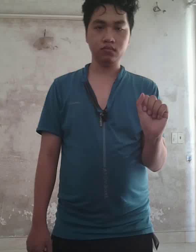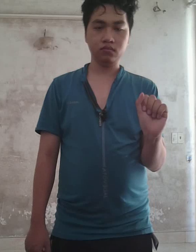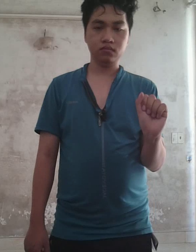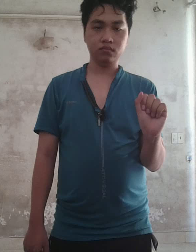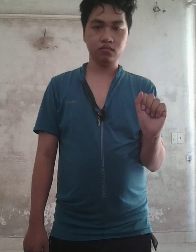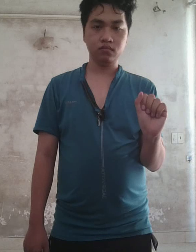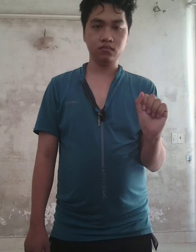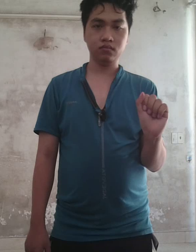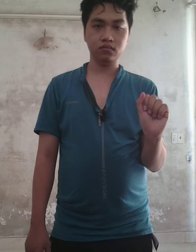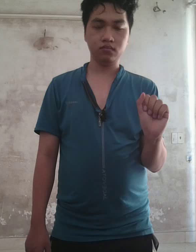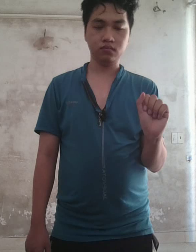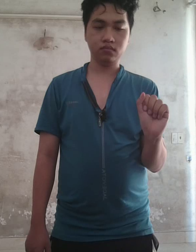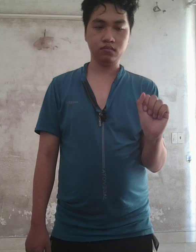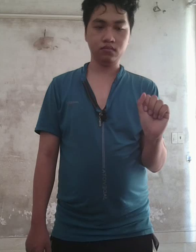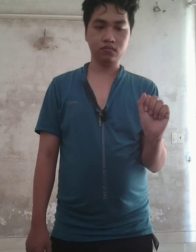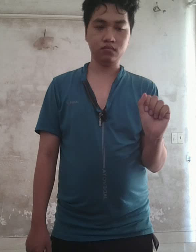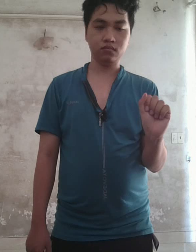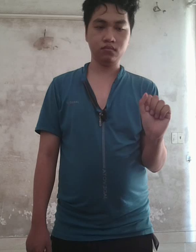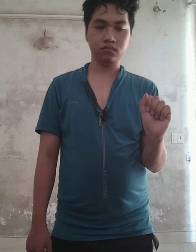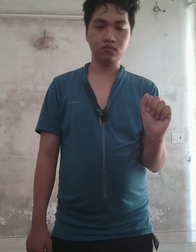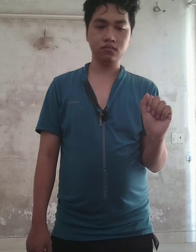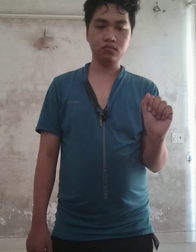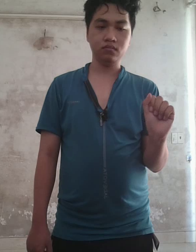a